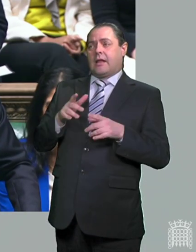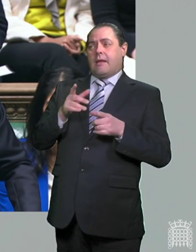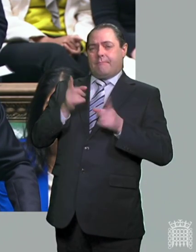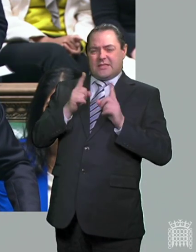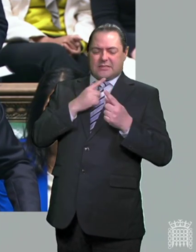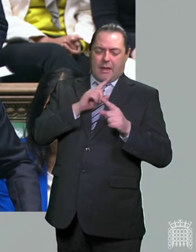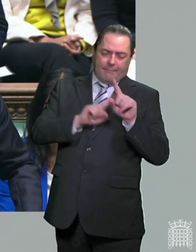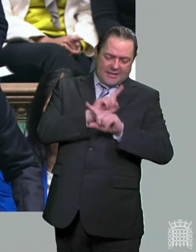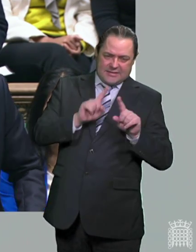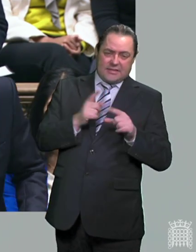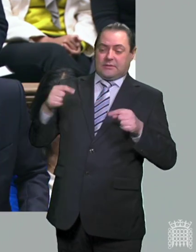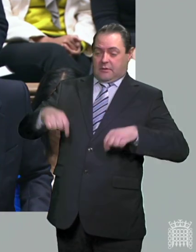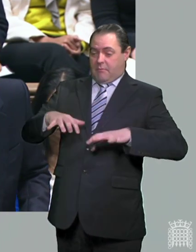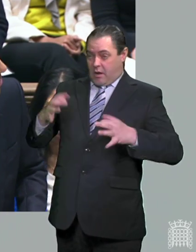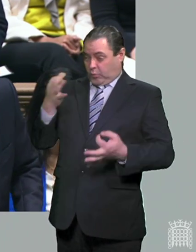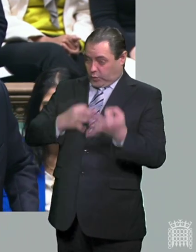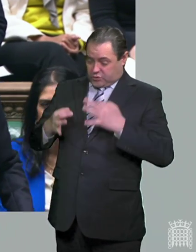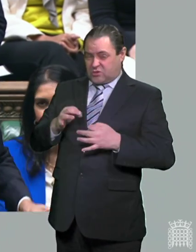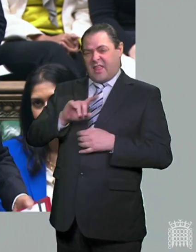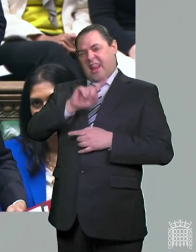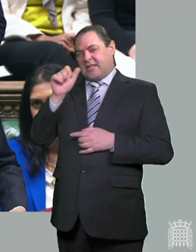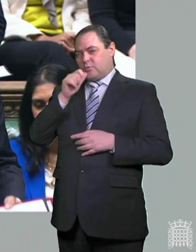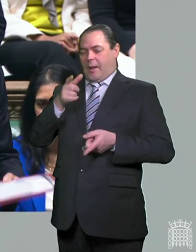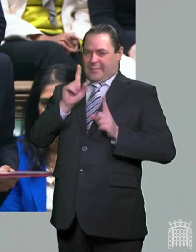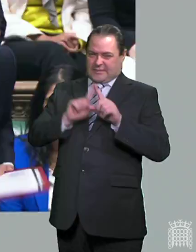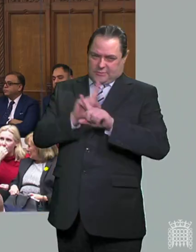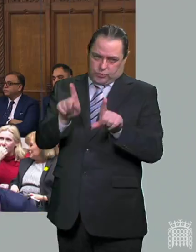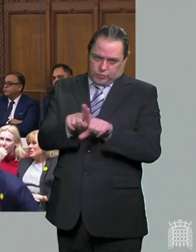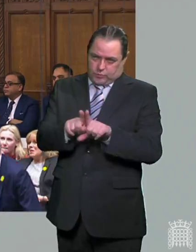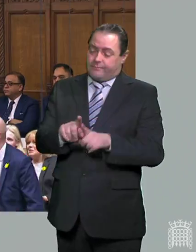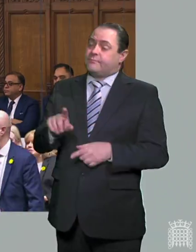In addition to my duties in this House, I shall have further such meetings later today.